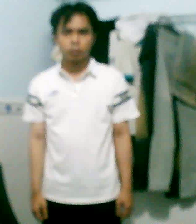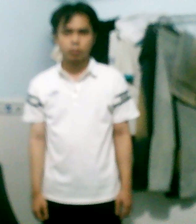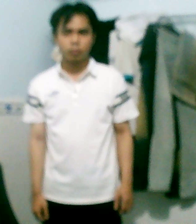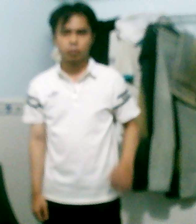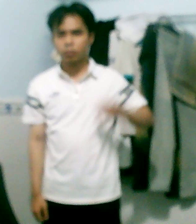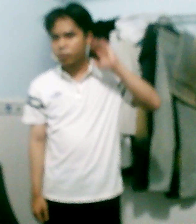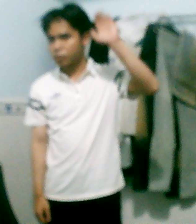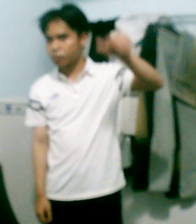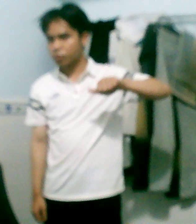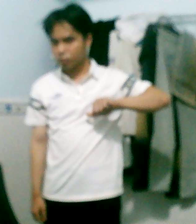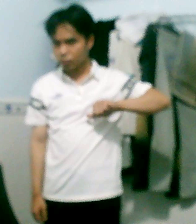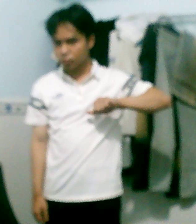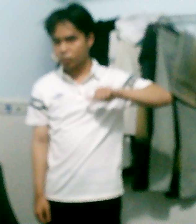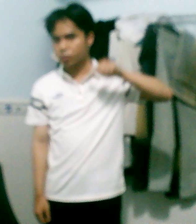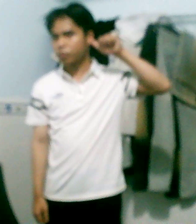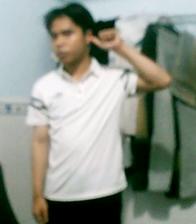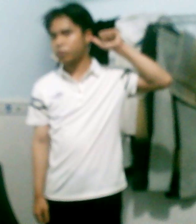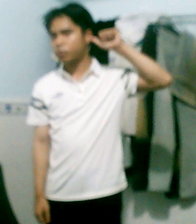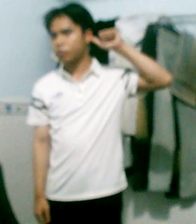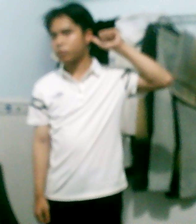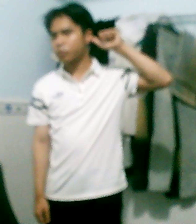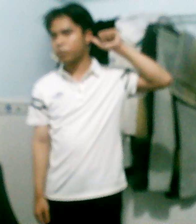thay co